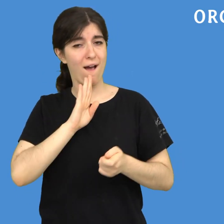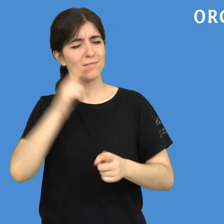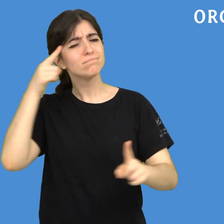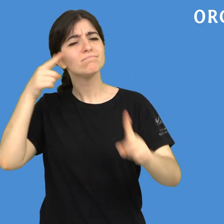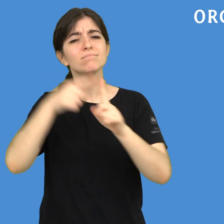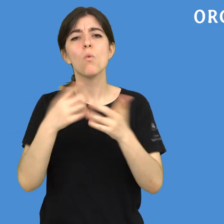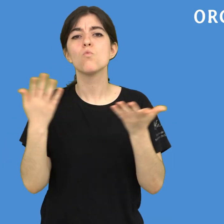objetivo